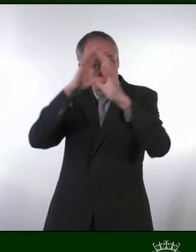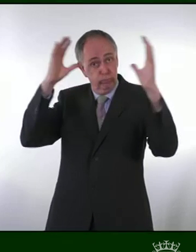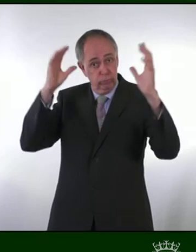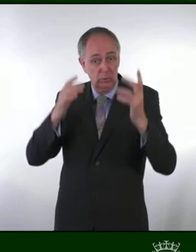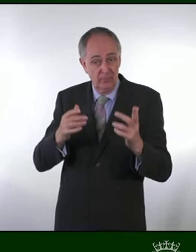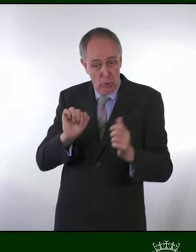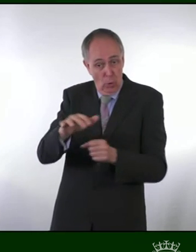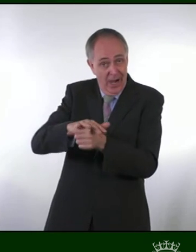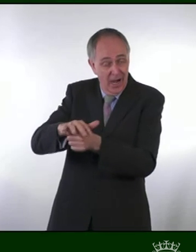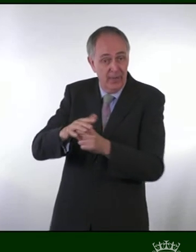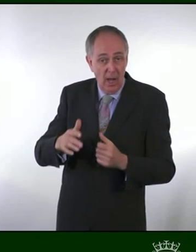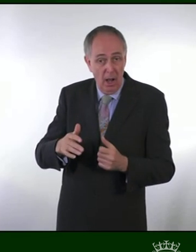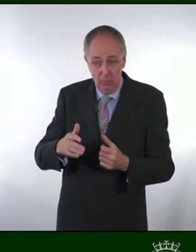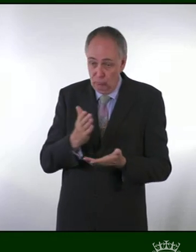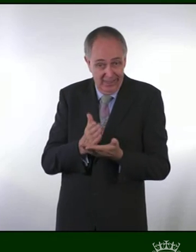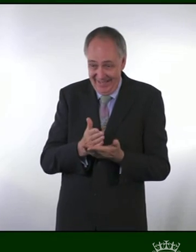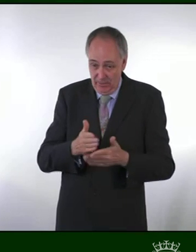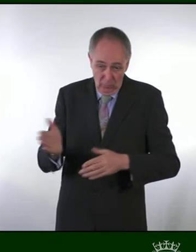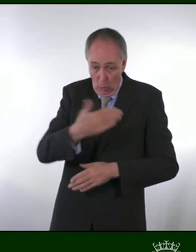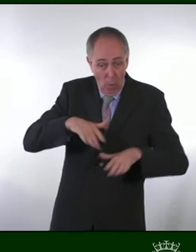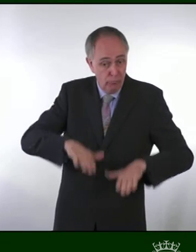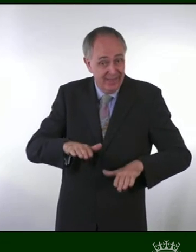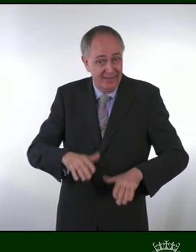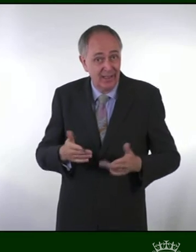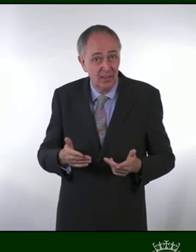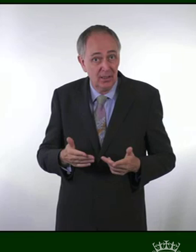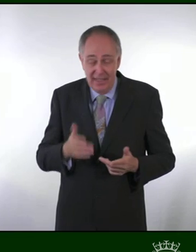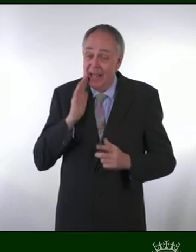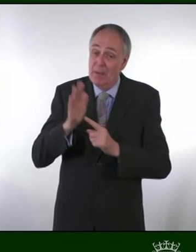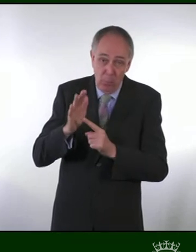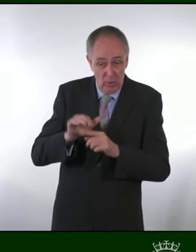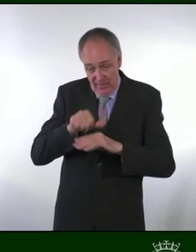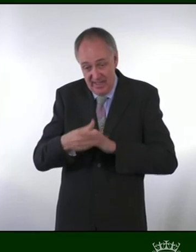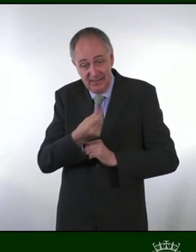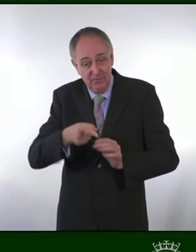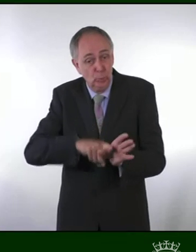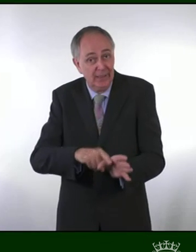The green recovery will be essential to this country’s success in the next few years.